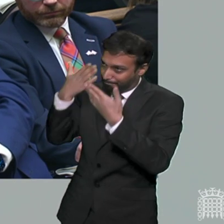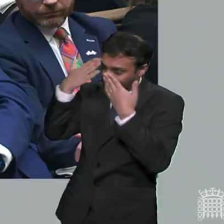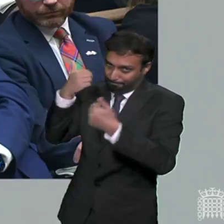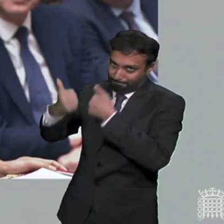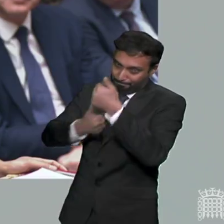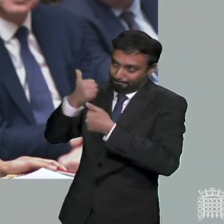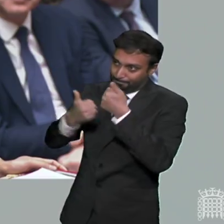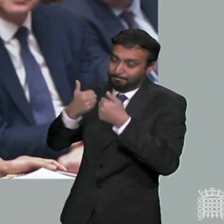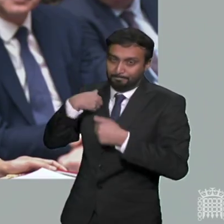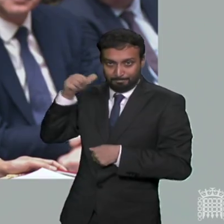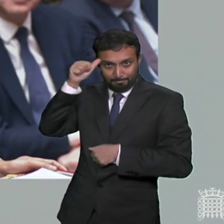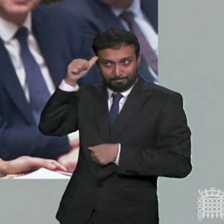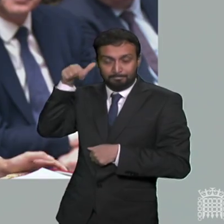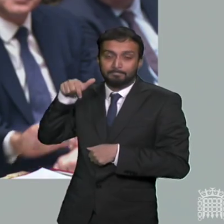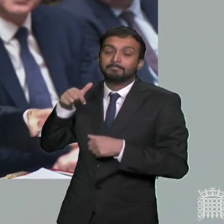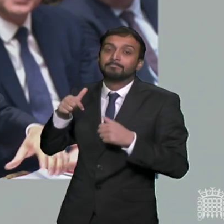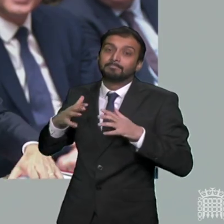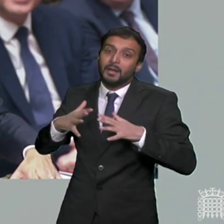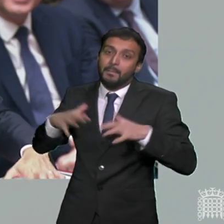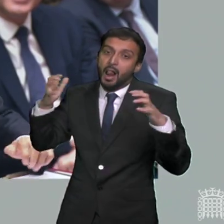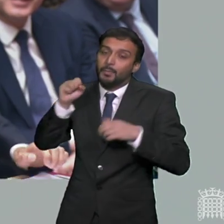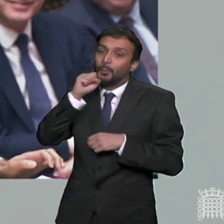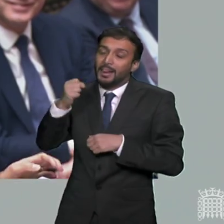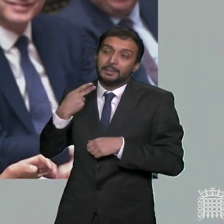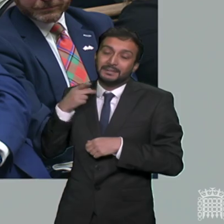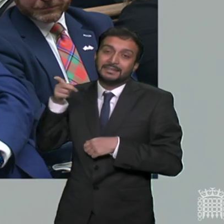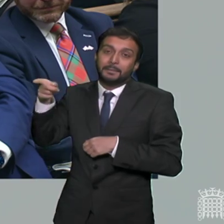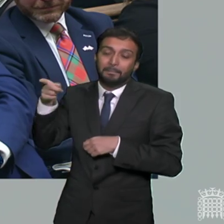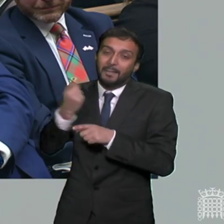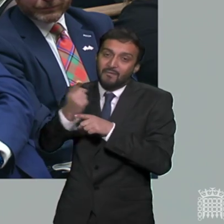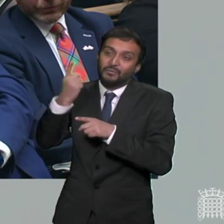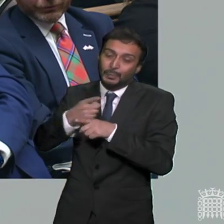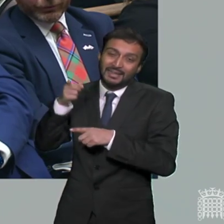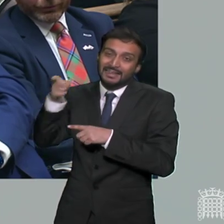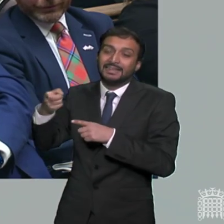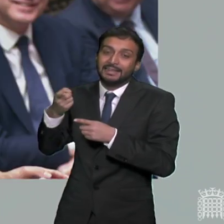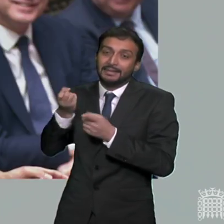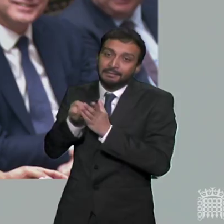I know the whole House will miss his weekly contributions.